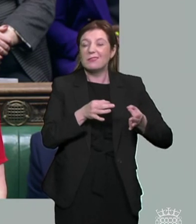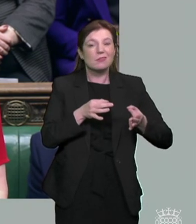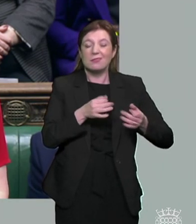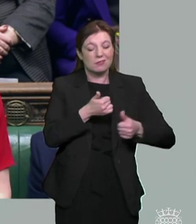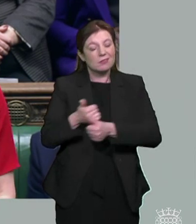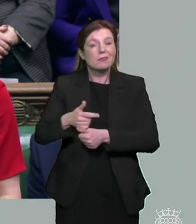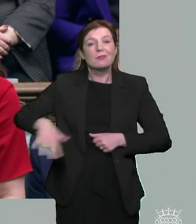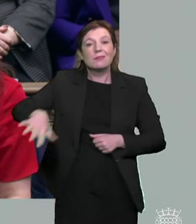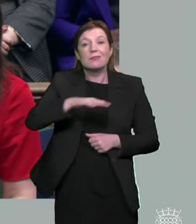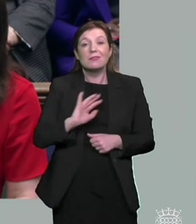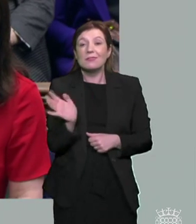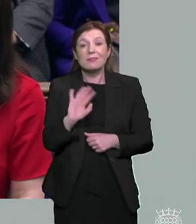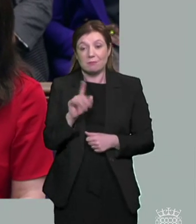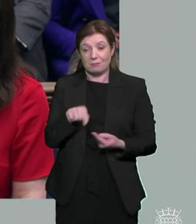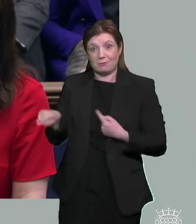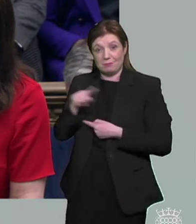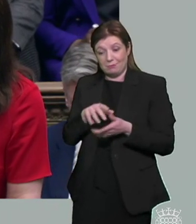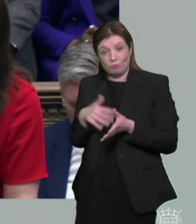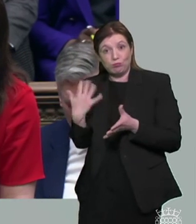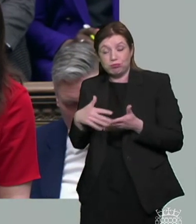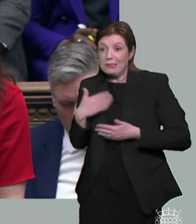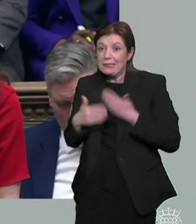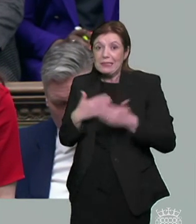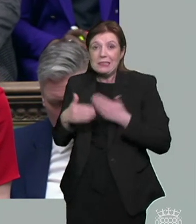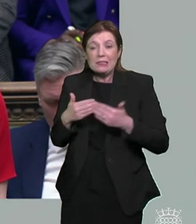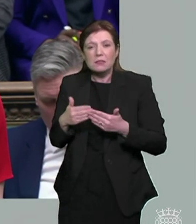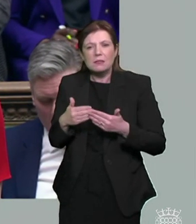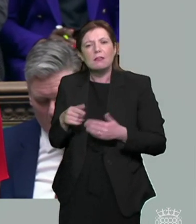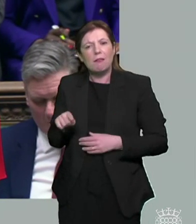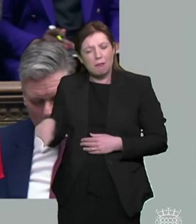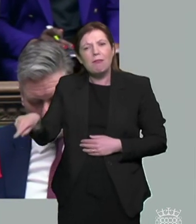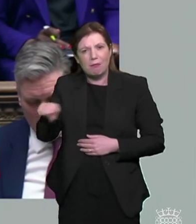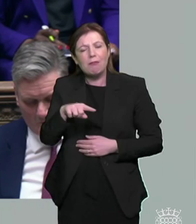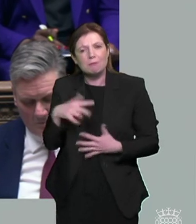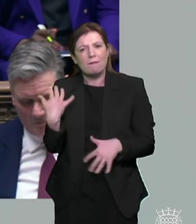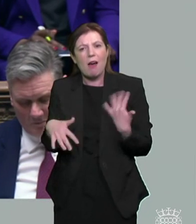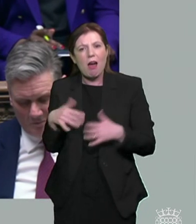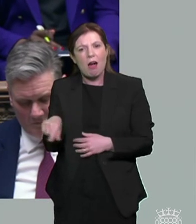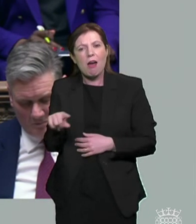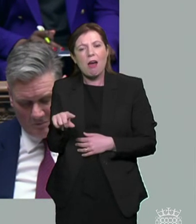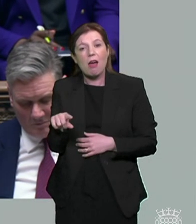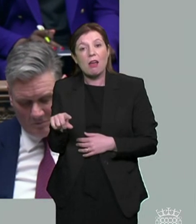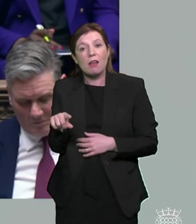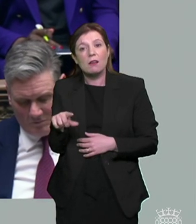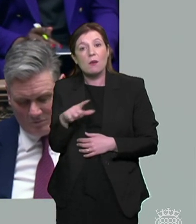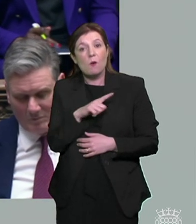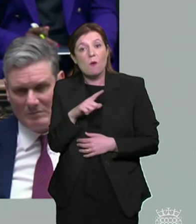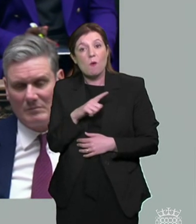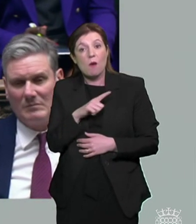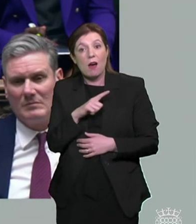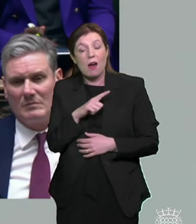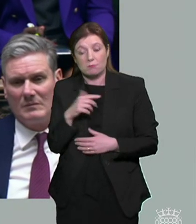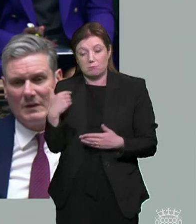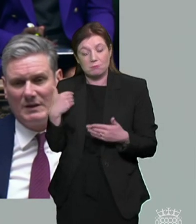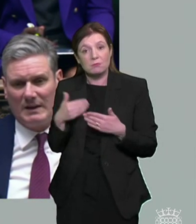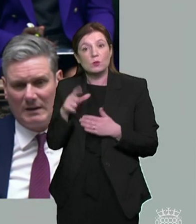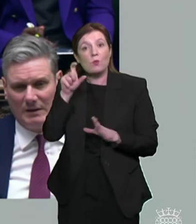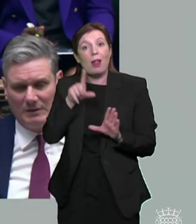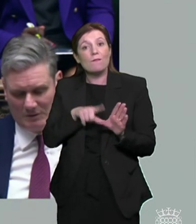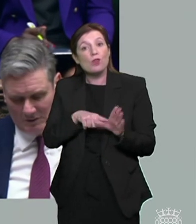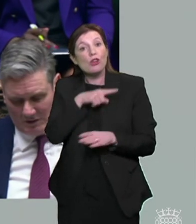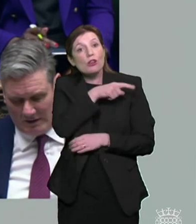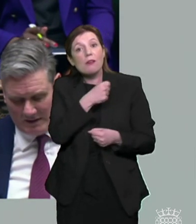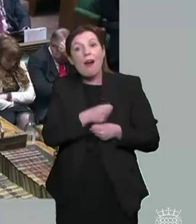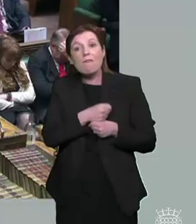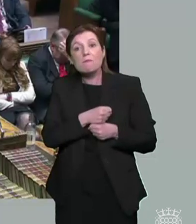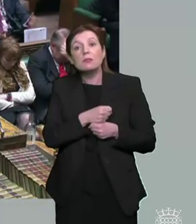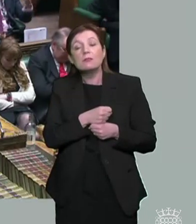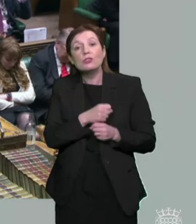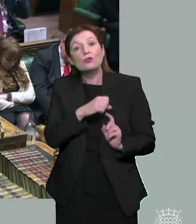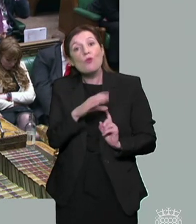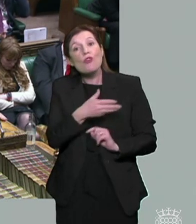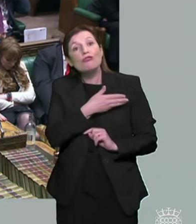The cost of living crisis is hitting people particularly hard because incomes have been squeezed during the past 12 years of Conservative Governments.